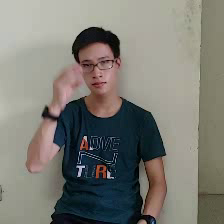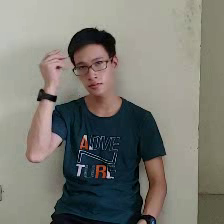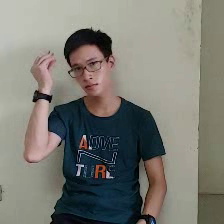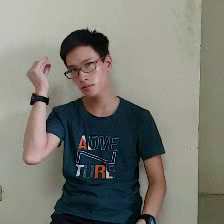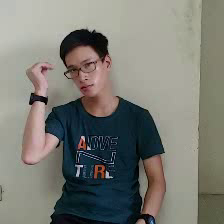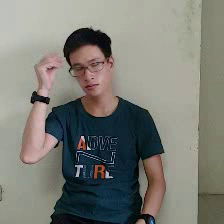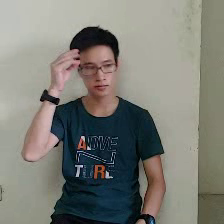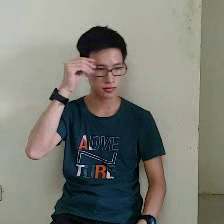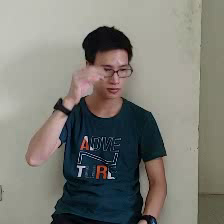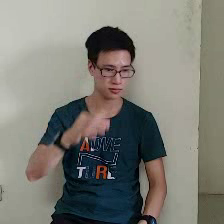Băn khoăn